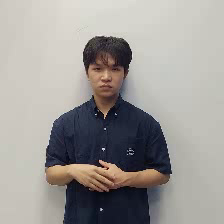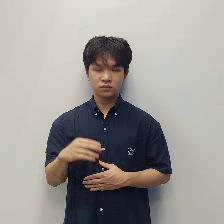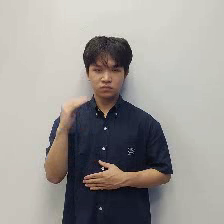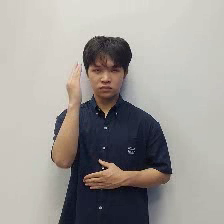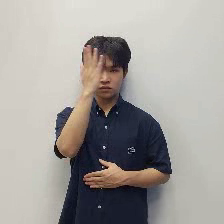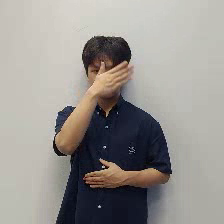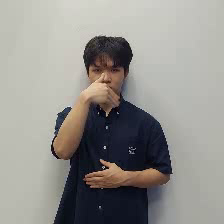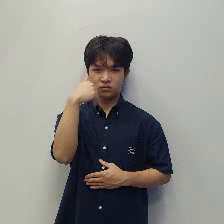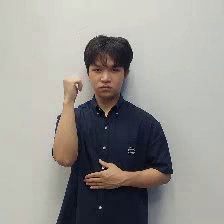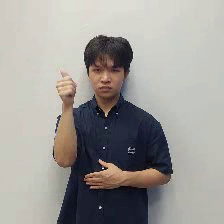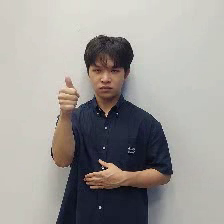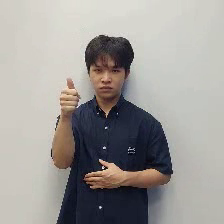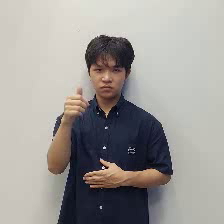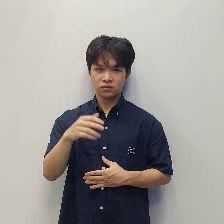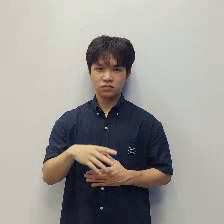Đẹp